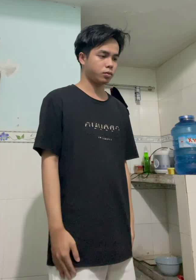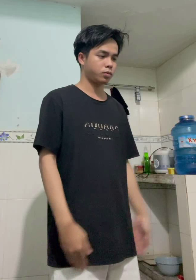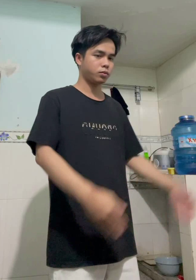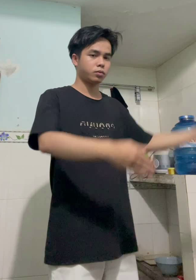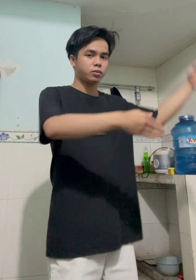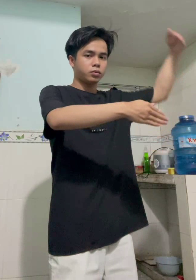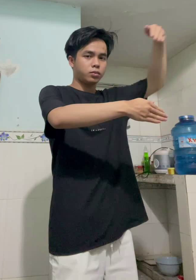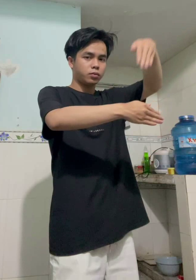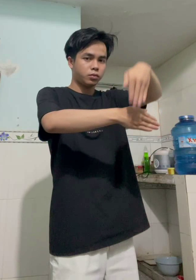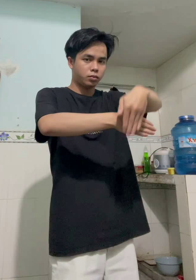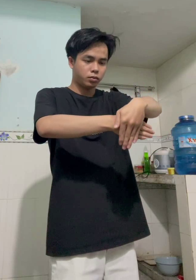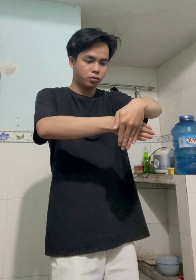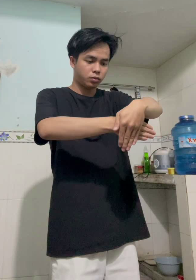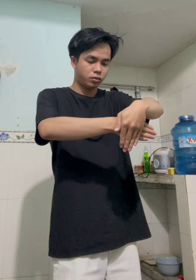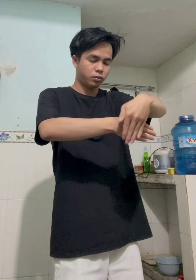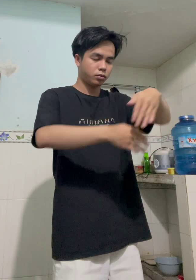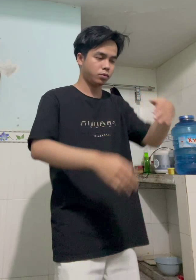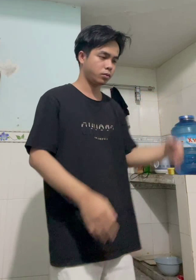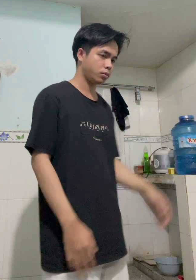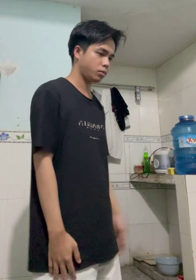buoi chieu